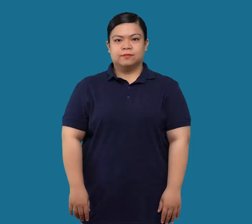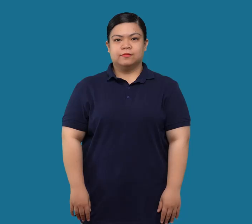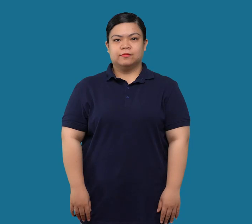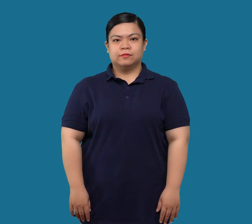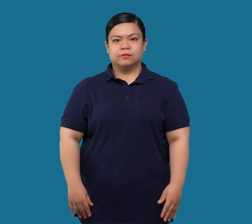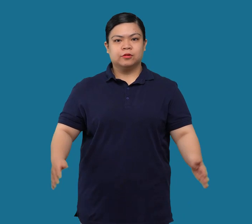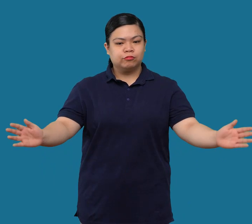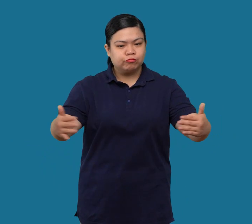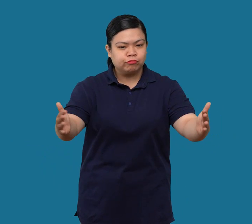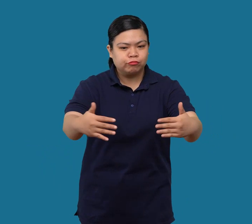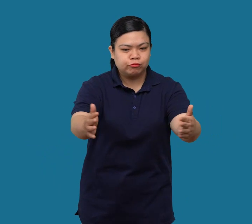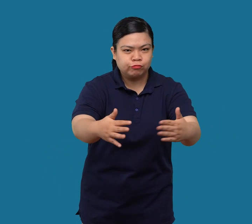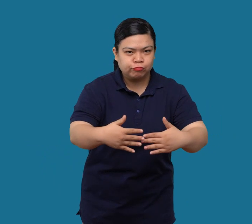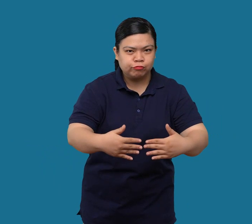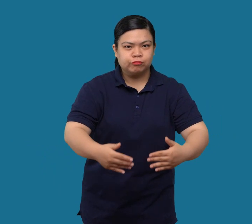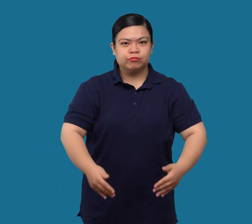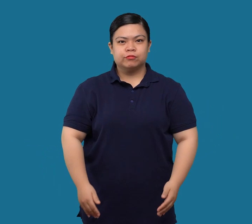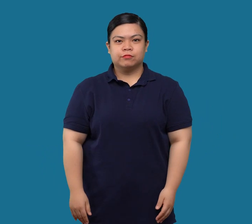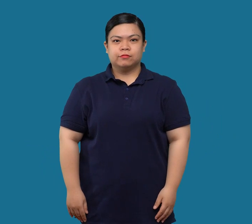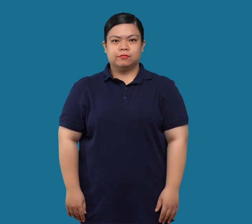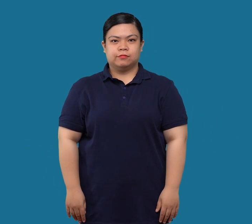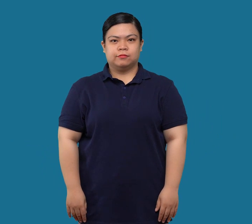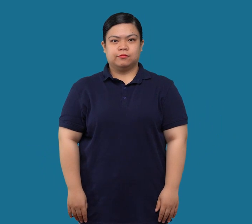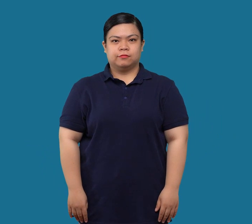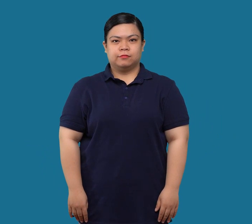quét dọn